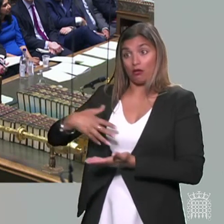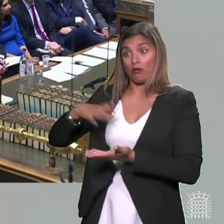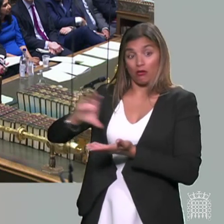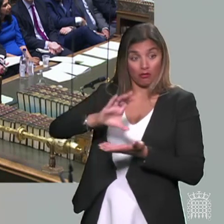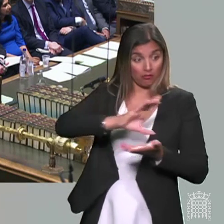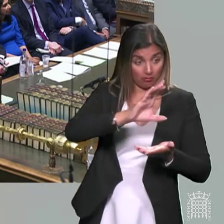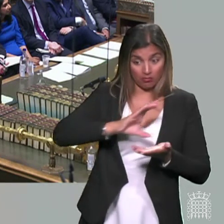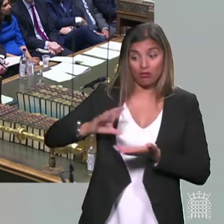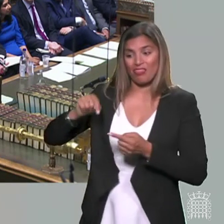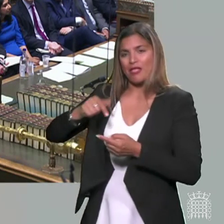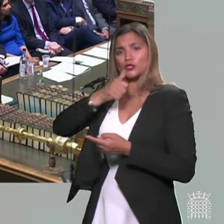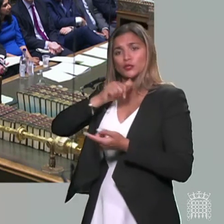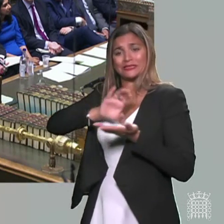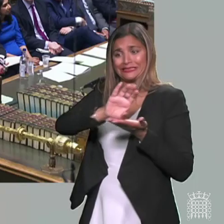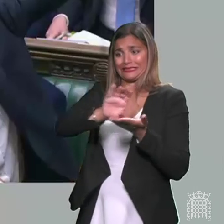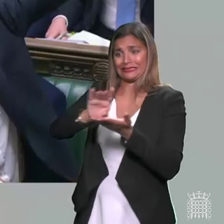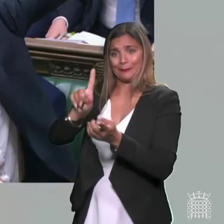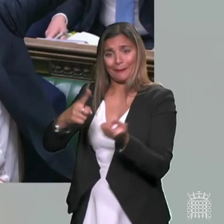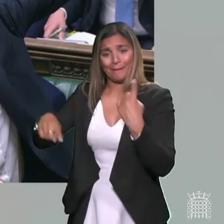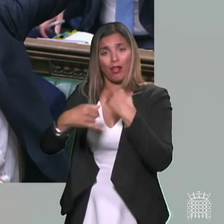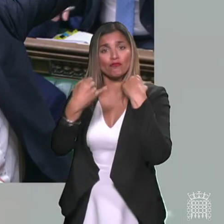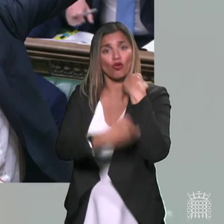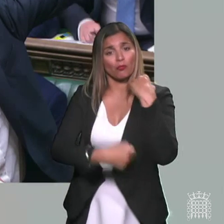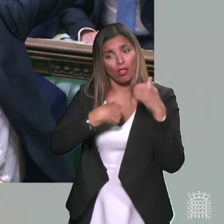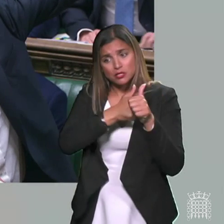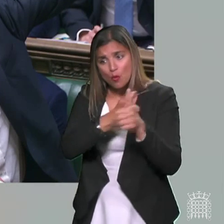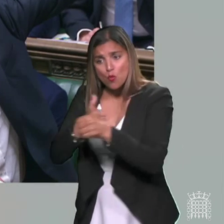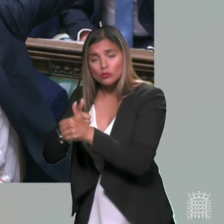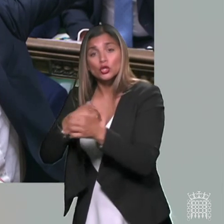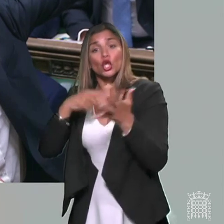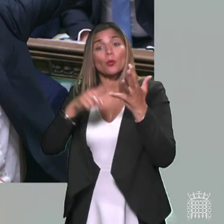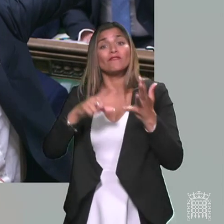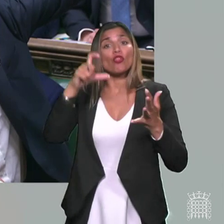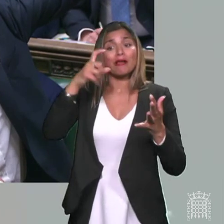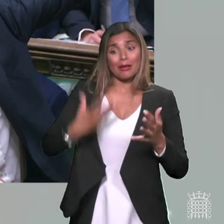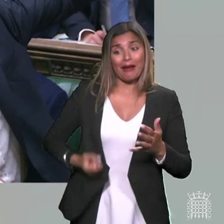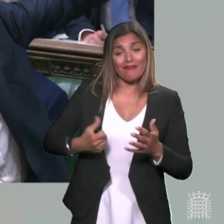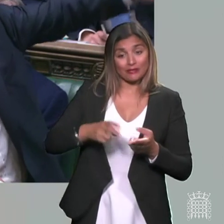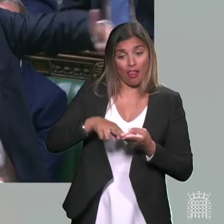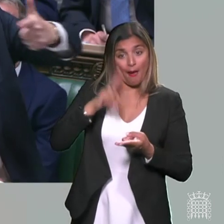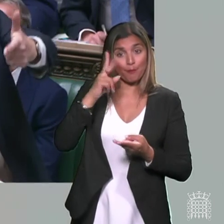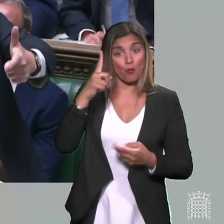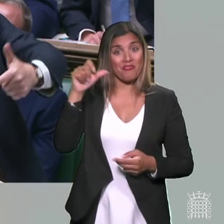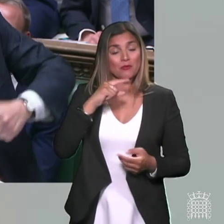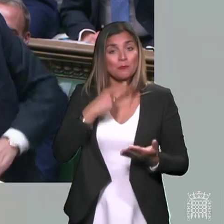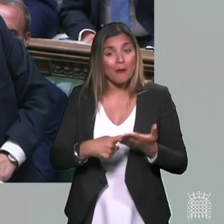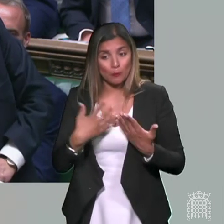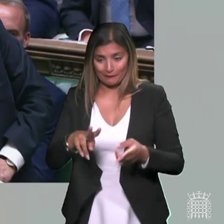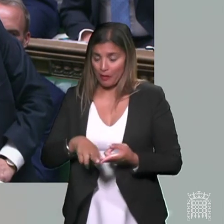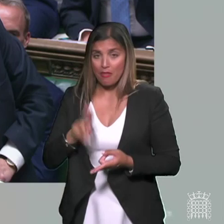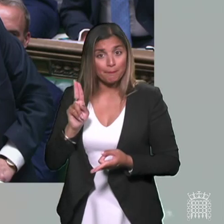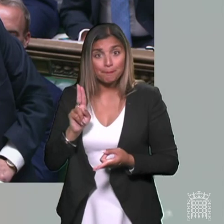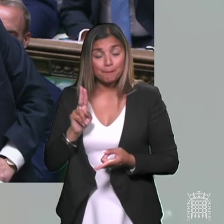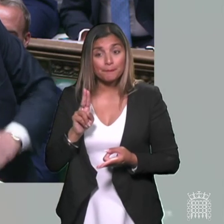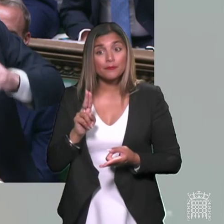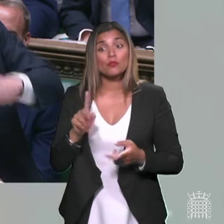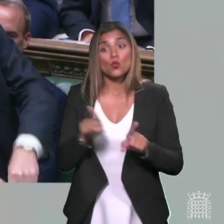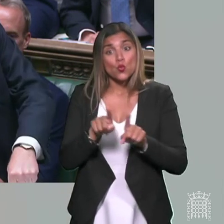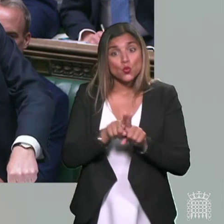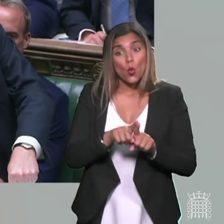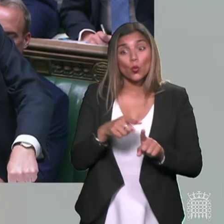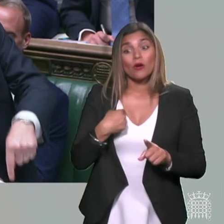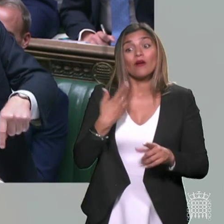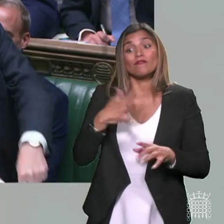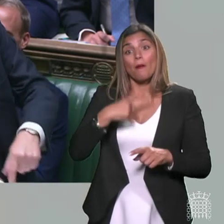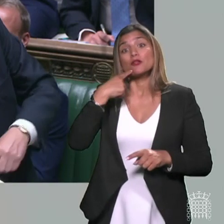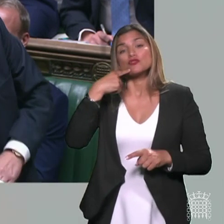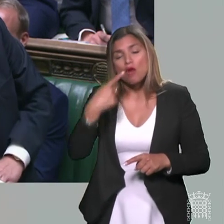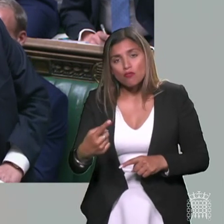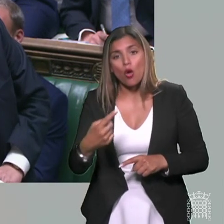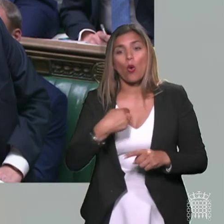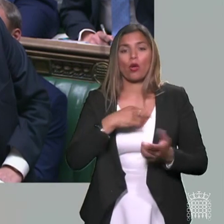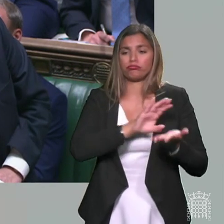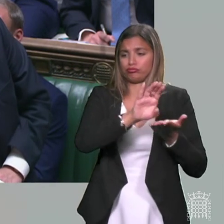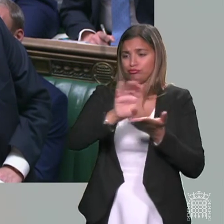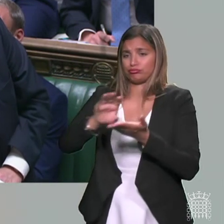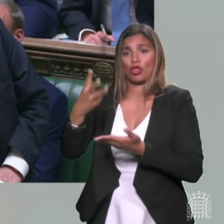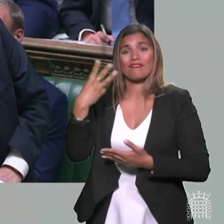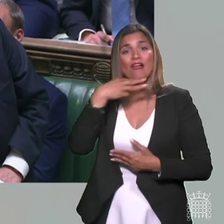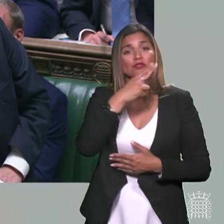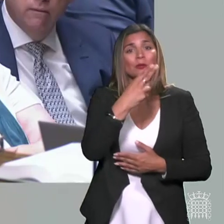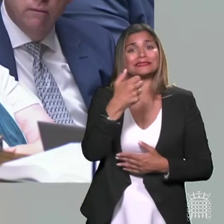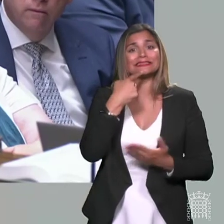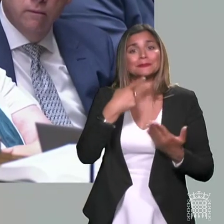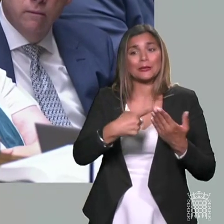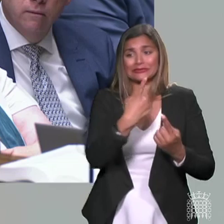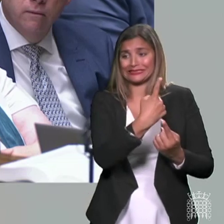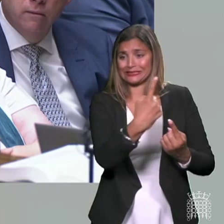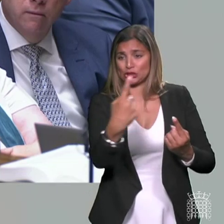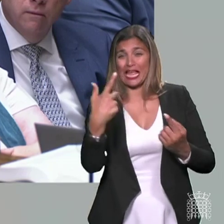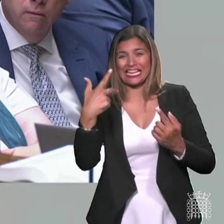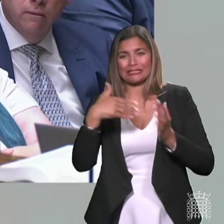We have been able to increase universal credit by £1,000, and from tomorrow we are putting £326 into the bank accounts of those who need it most.